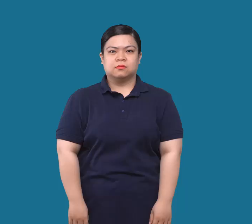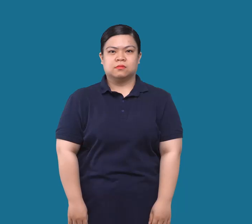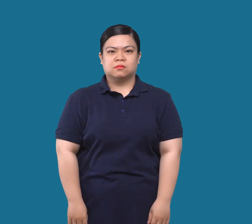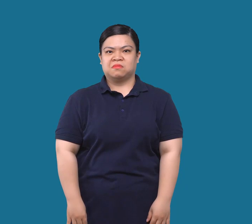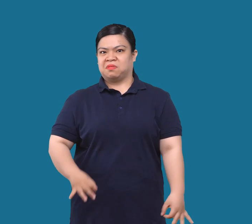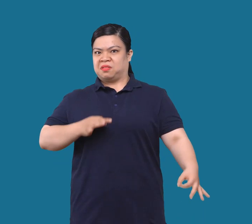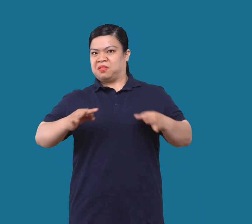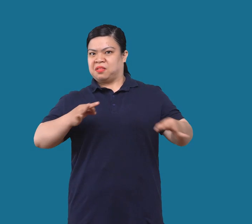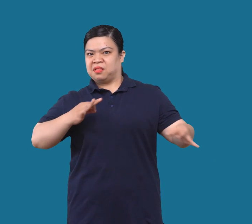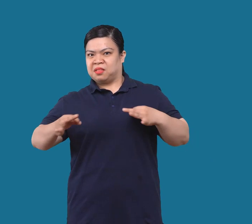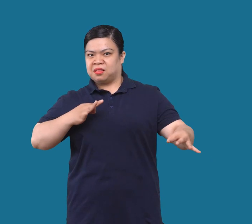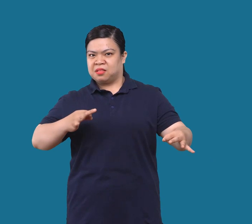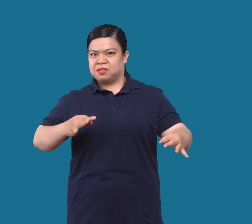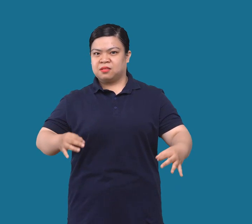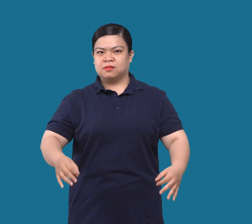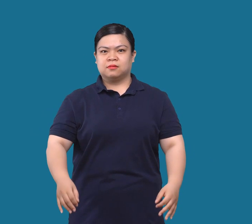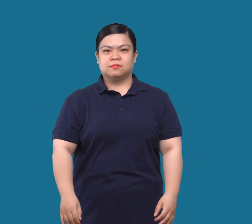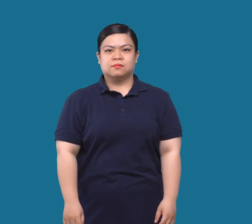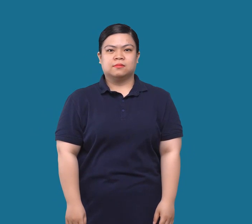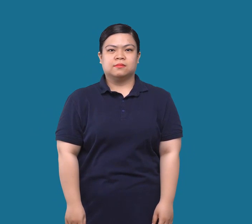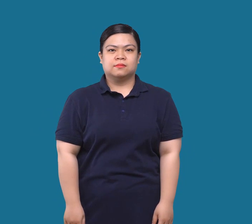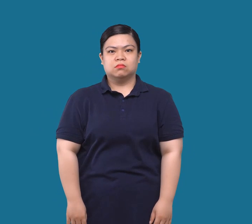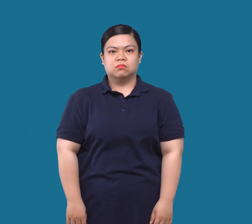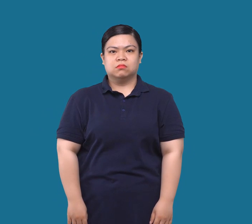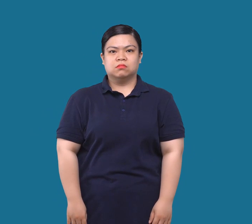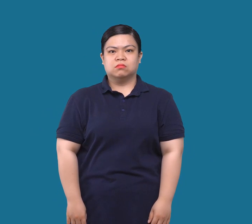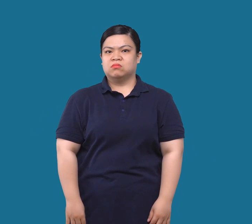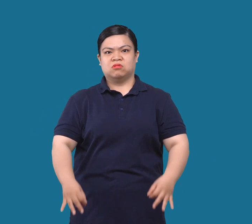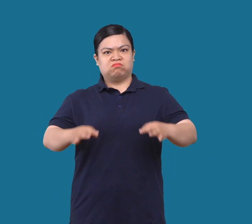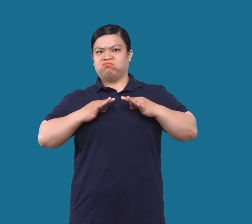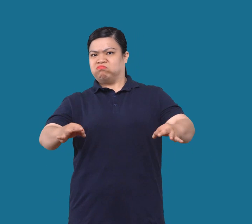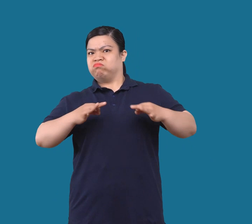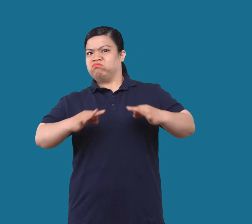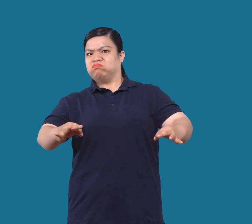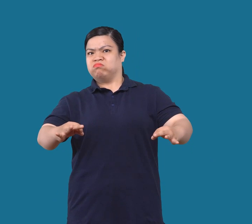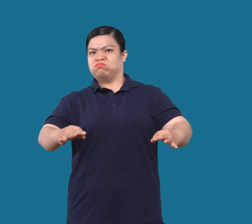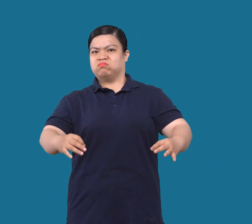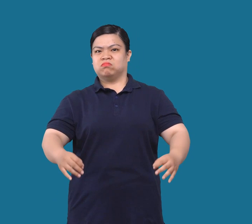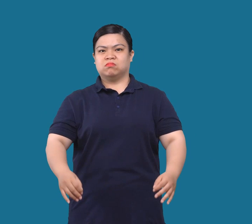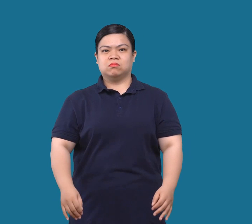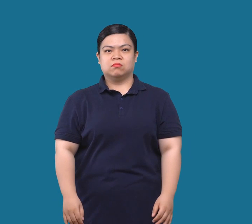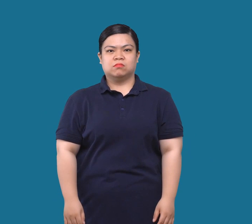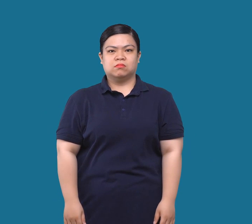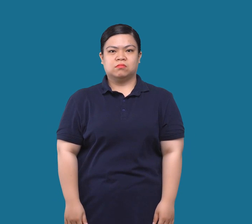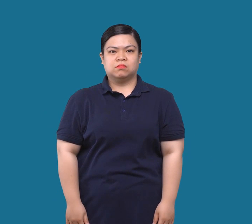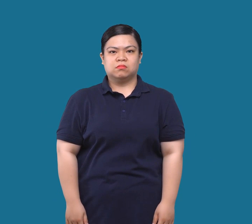phủ nhận